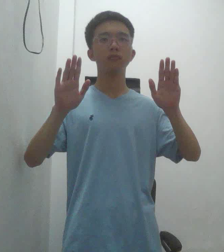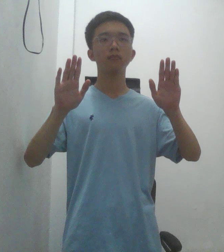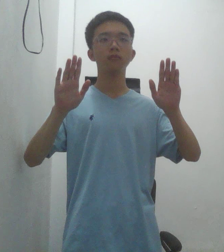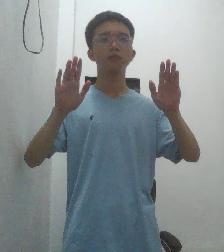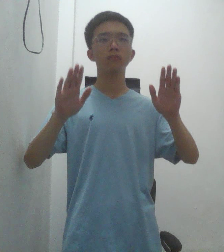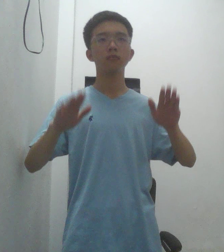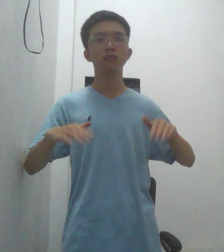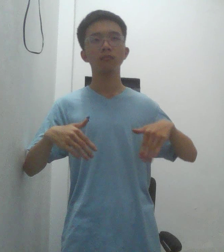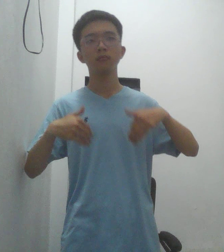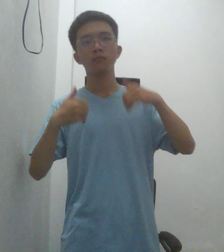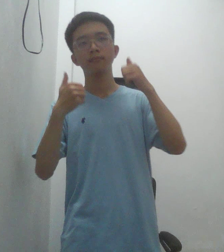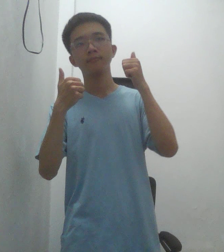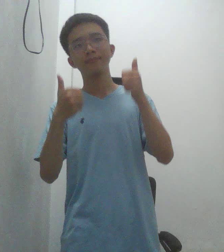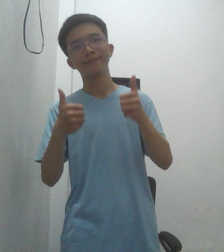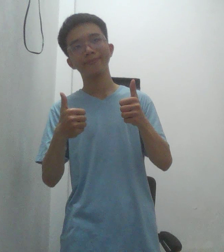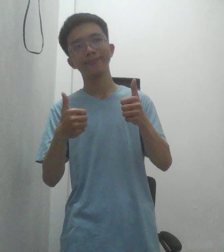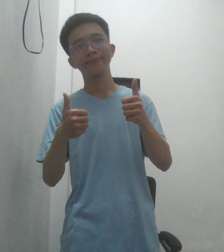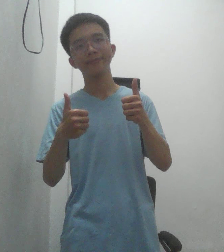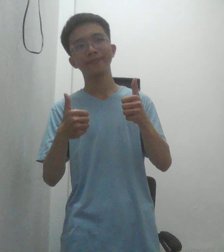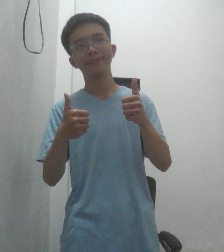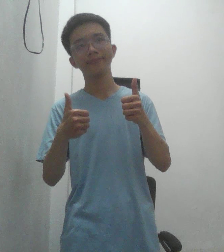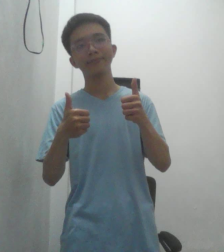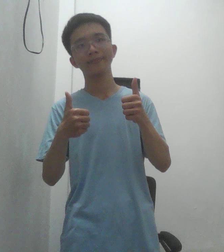tuyet voi